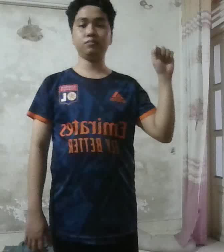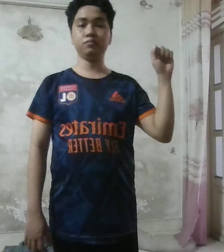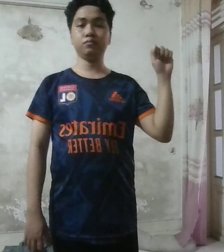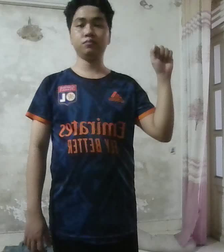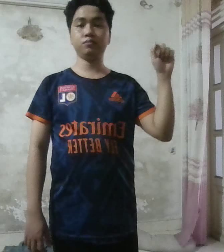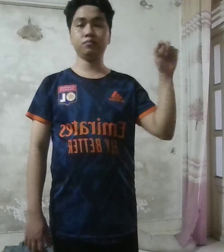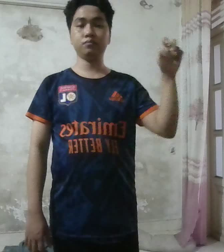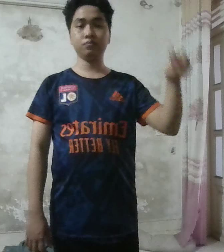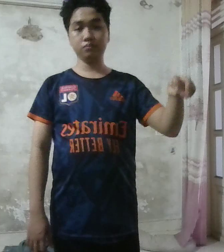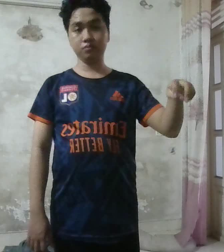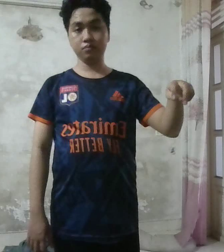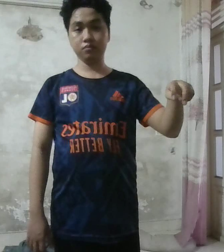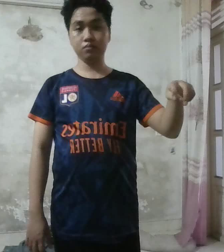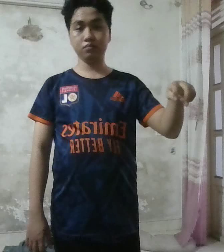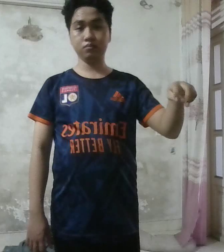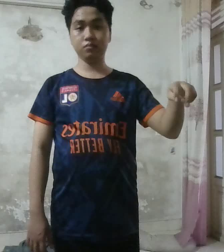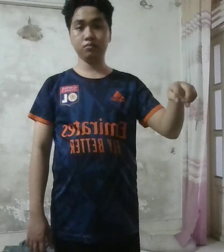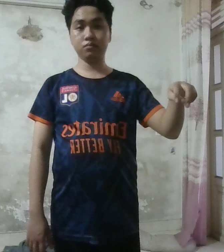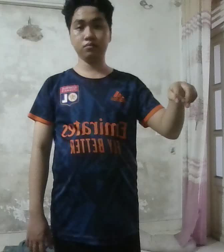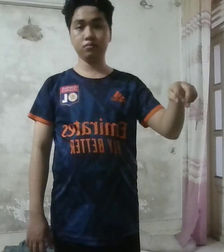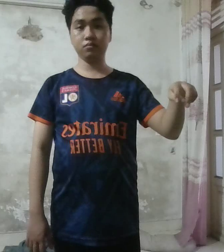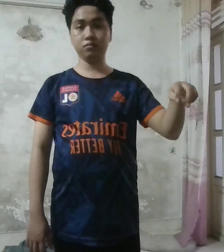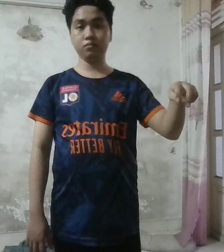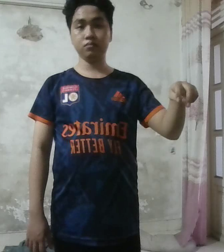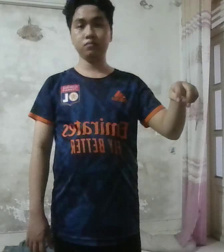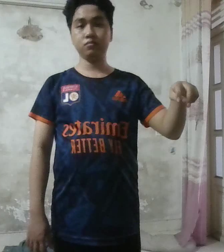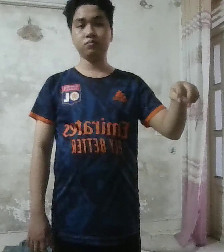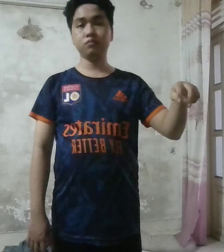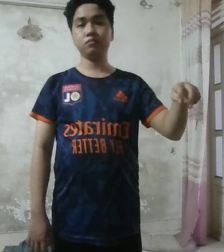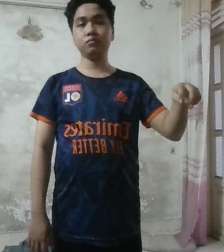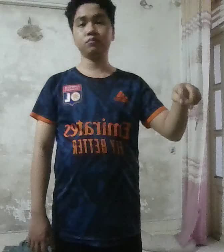â